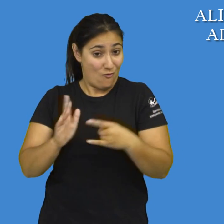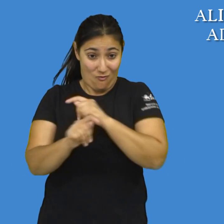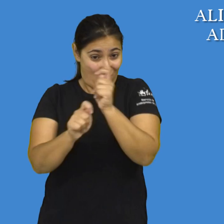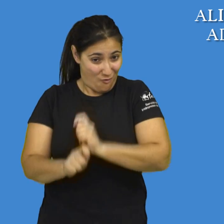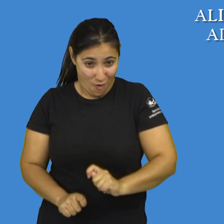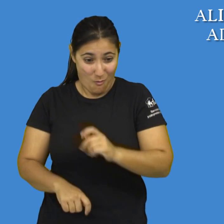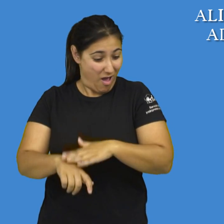forma